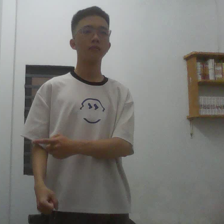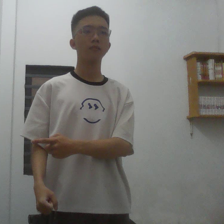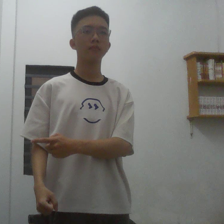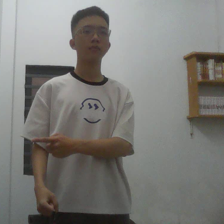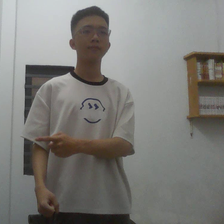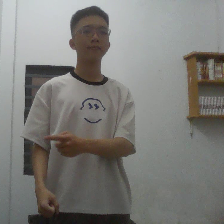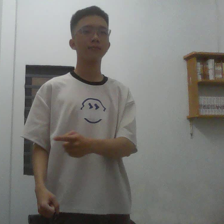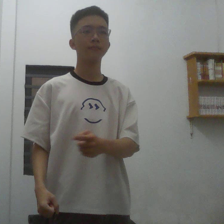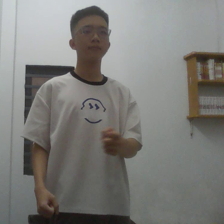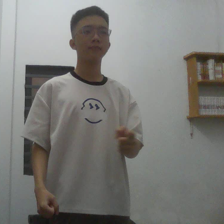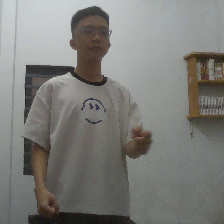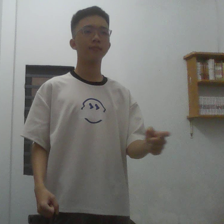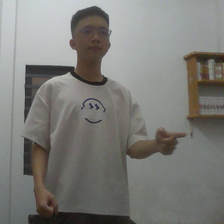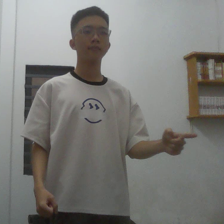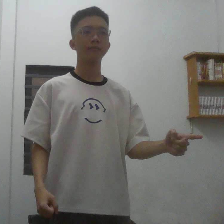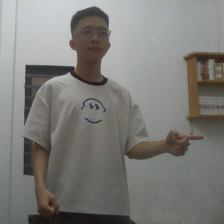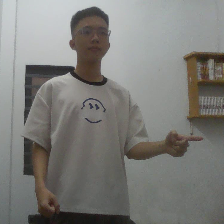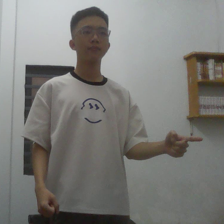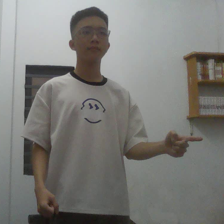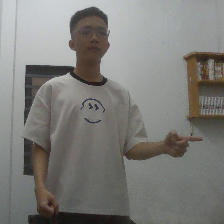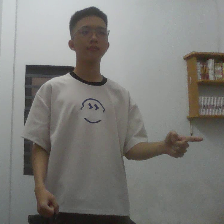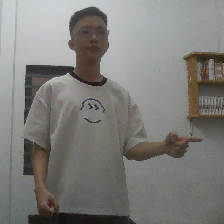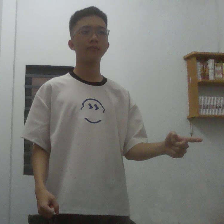cac ban